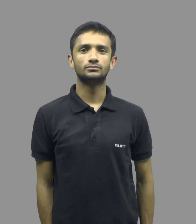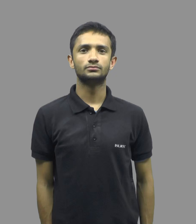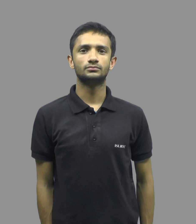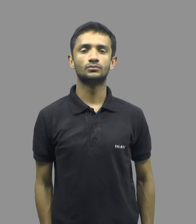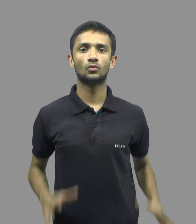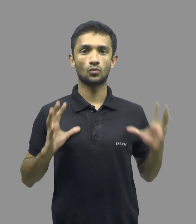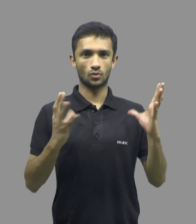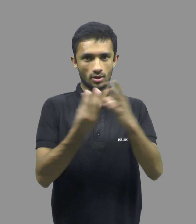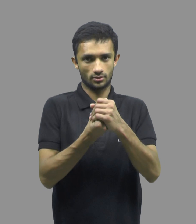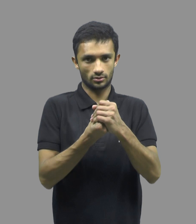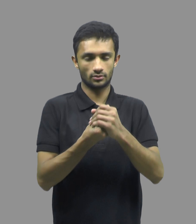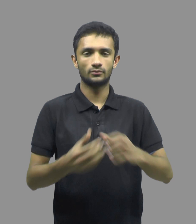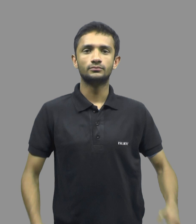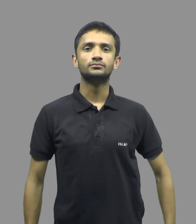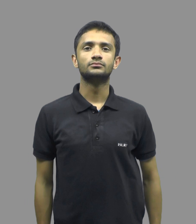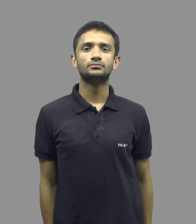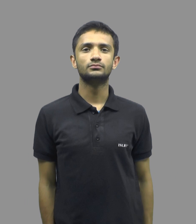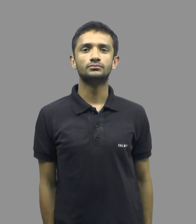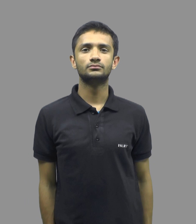We